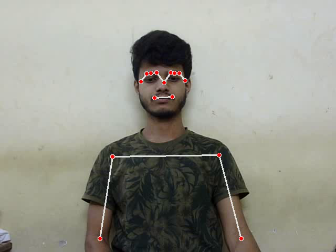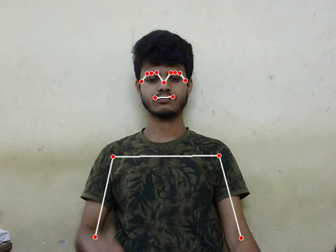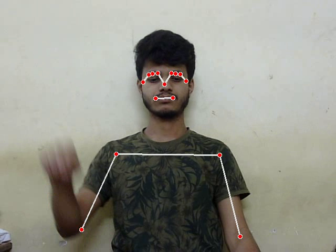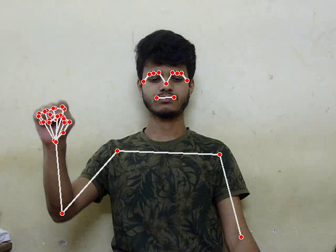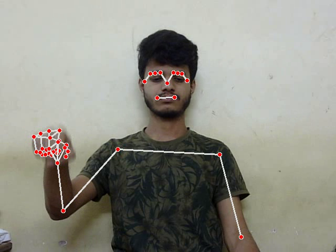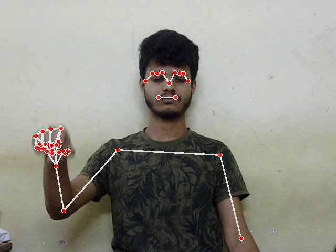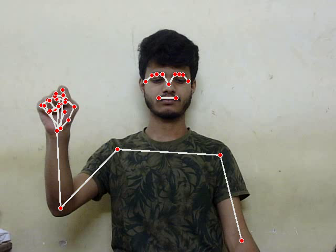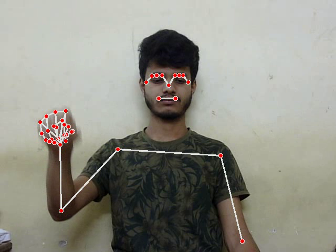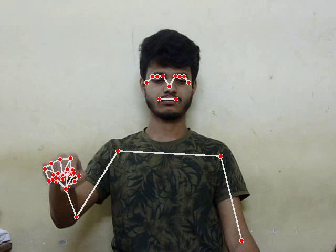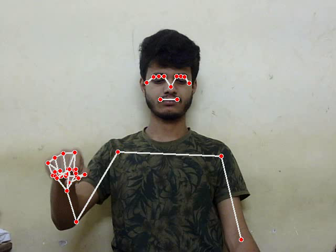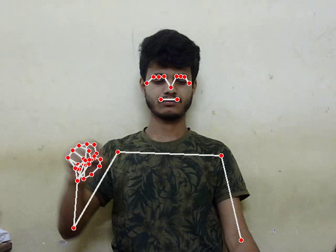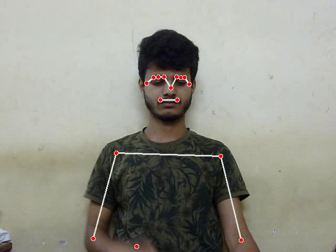yes